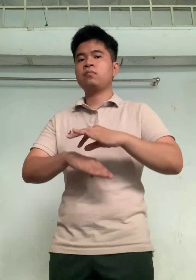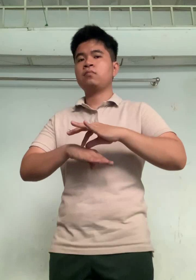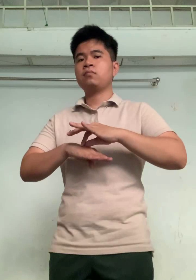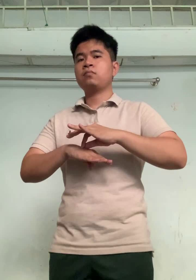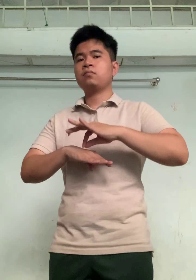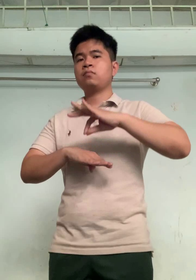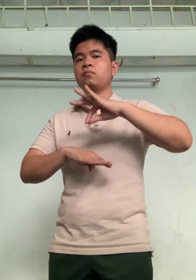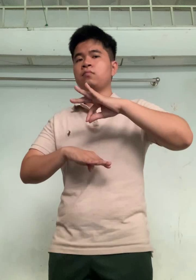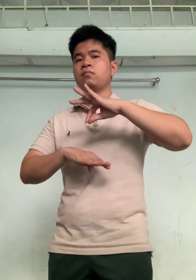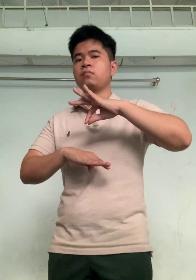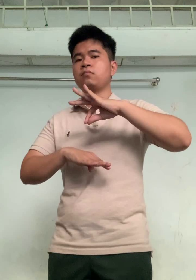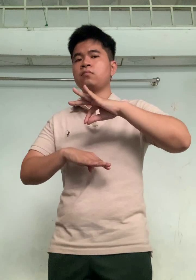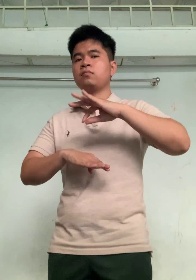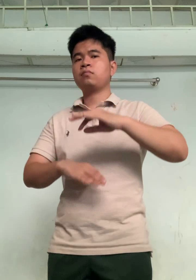tuan